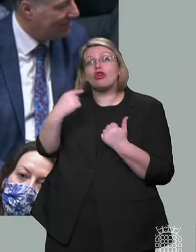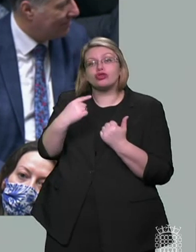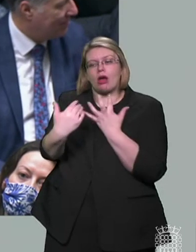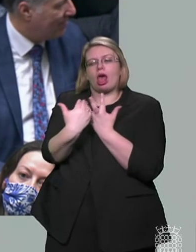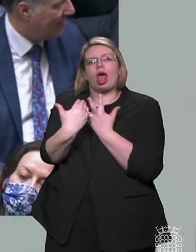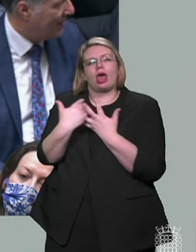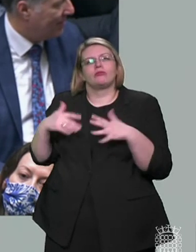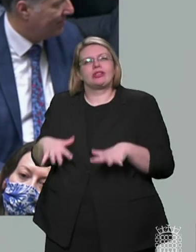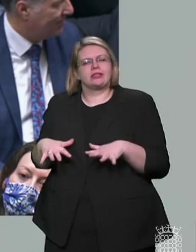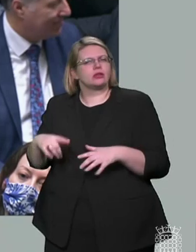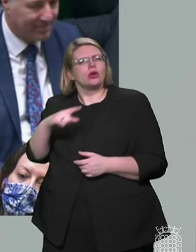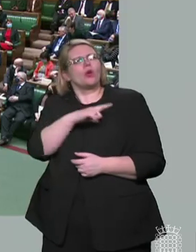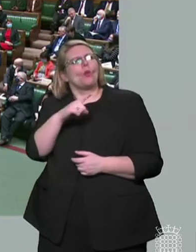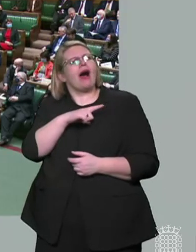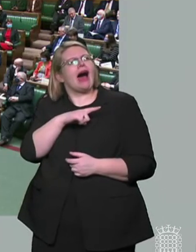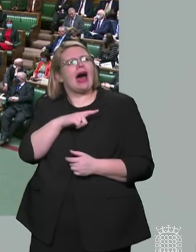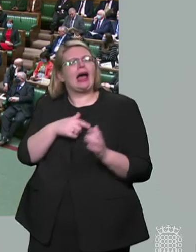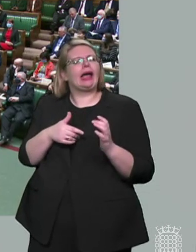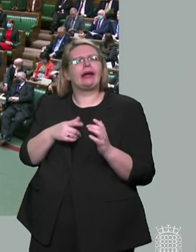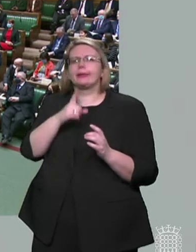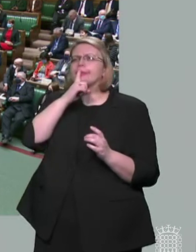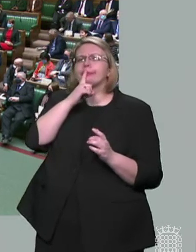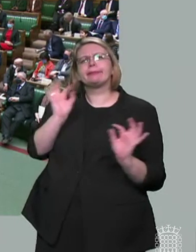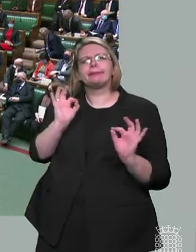Why is he playing fast and loose with our national security—